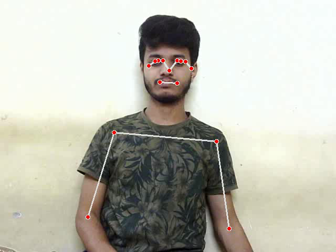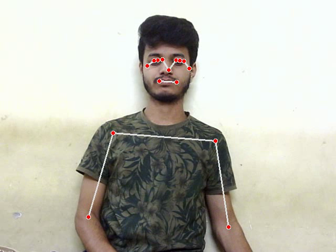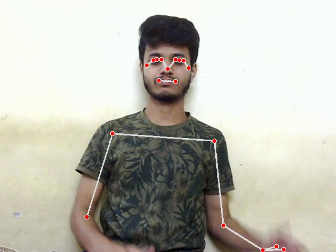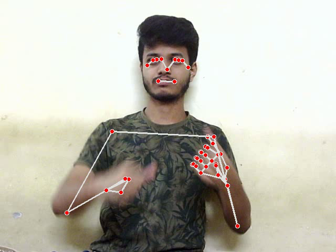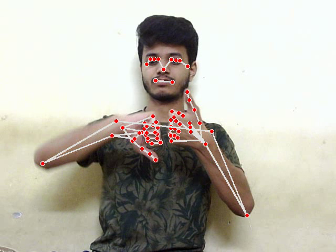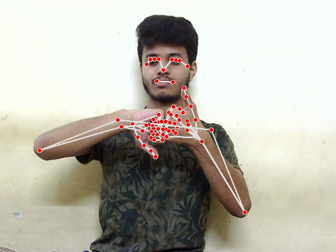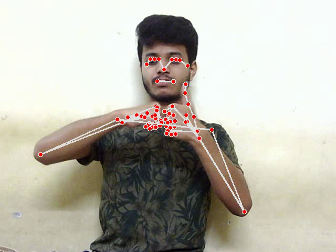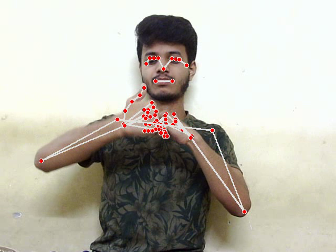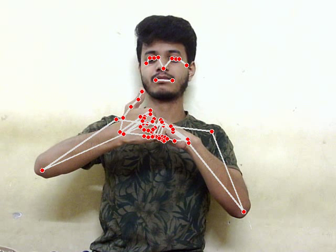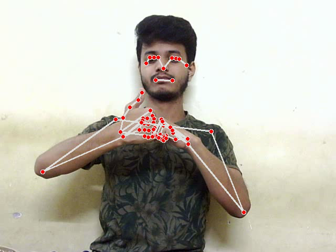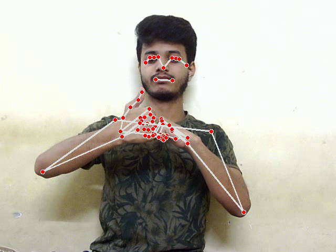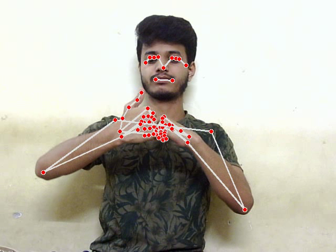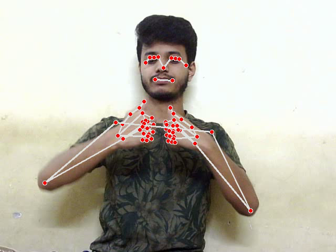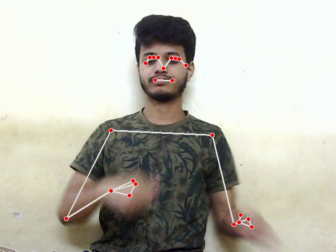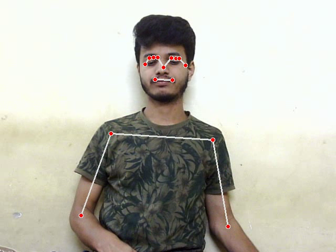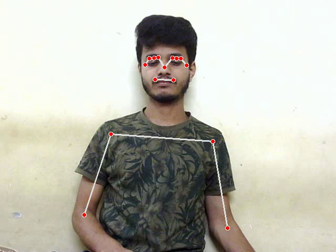how